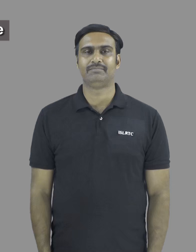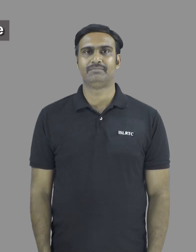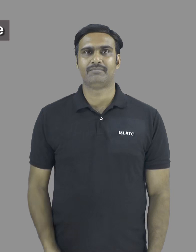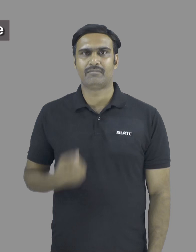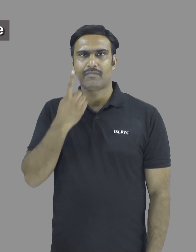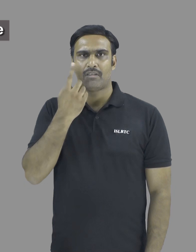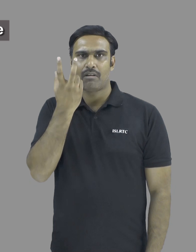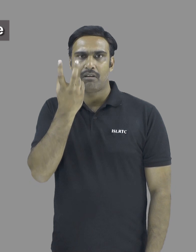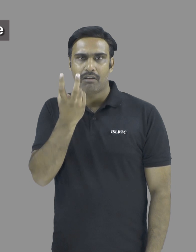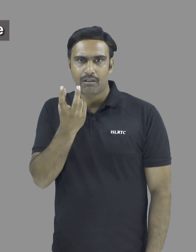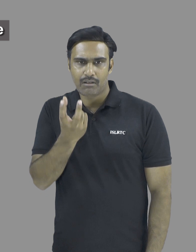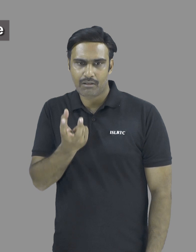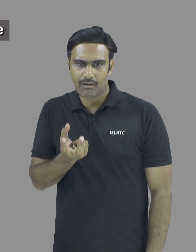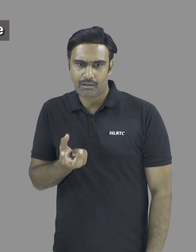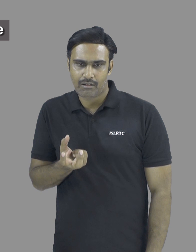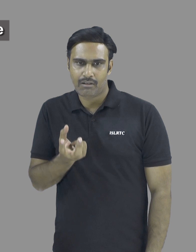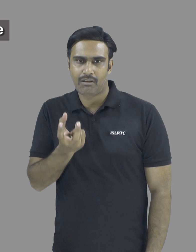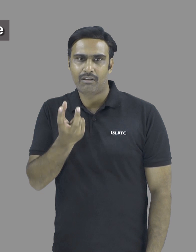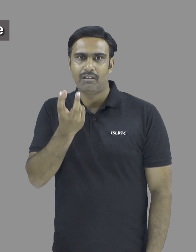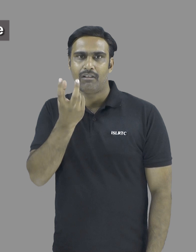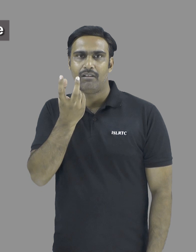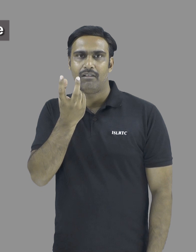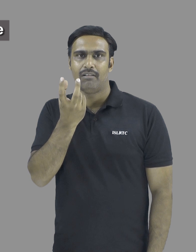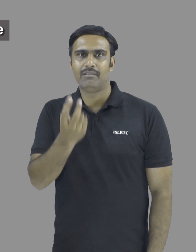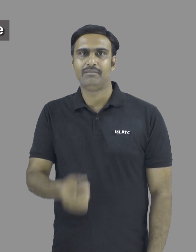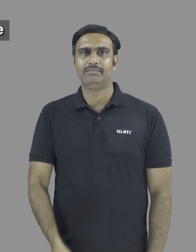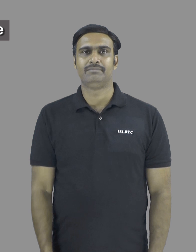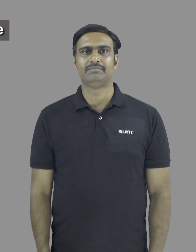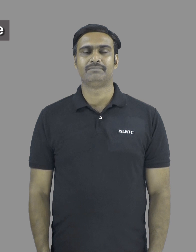Ogle From Head to Toe Gape Gawk